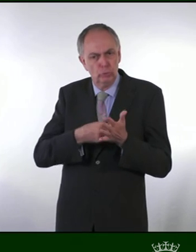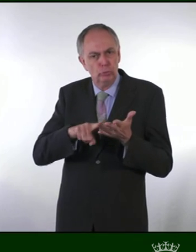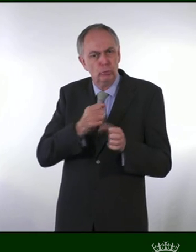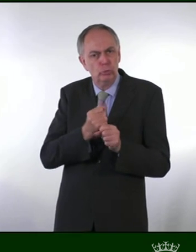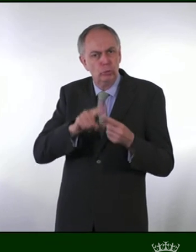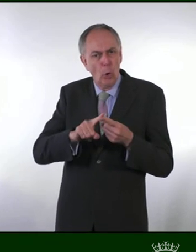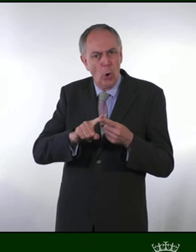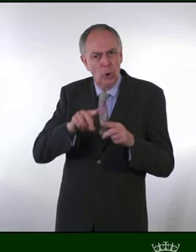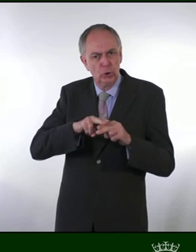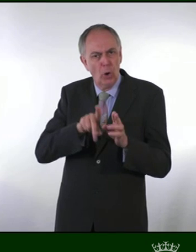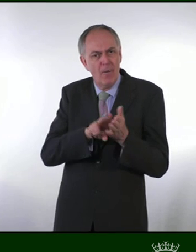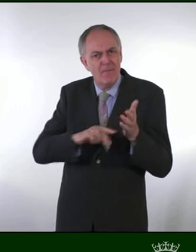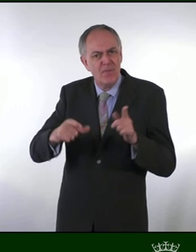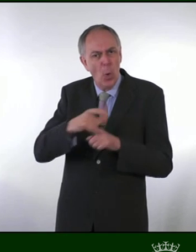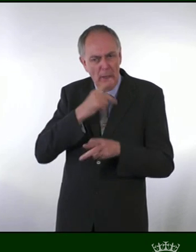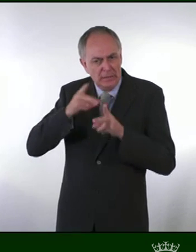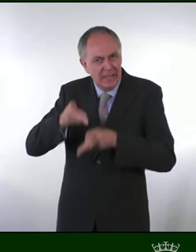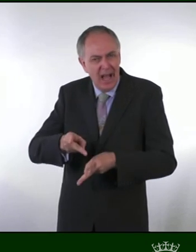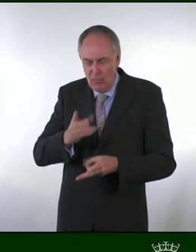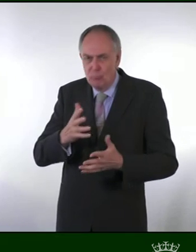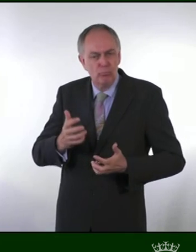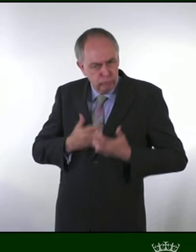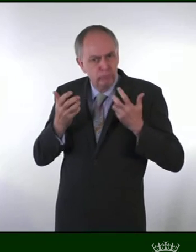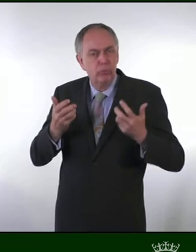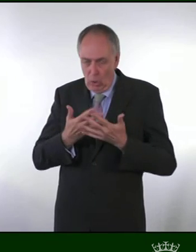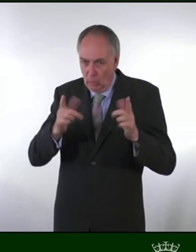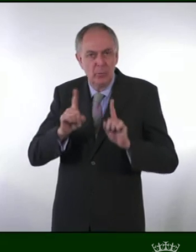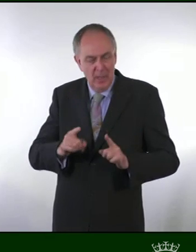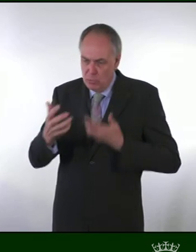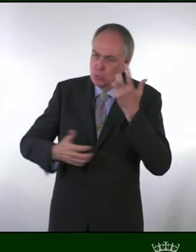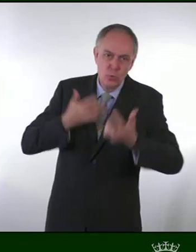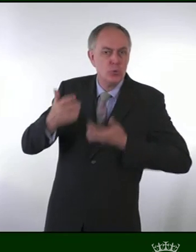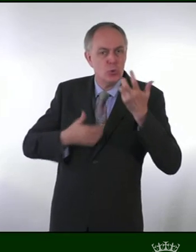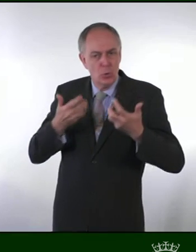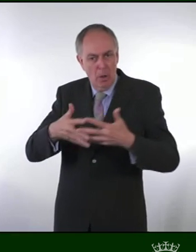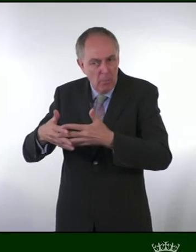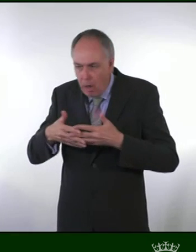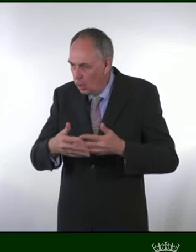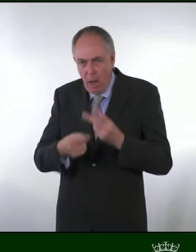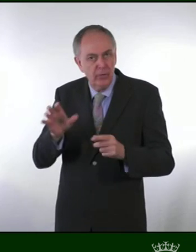This has shone a light on racism and hatred experienced by many in the US and beyond.